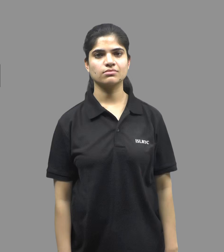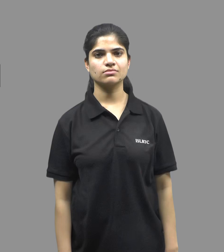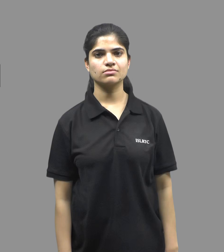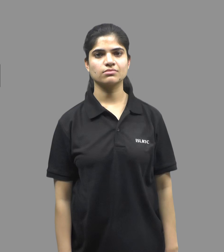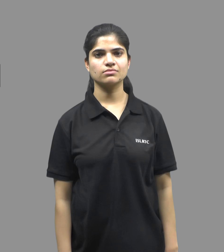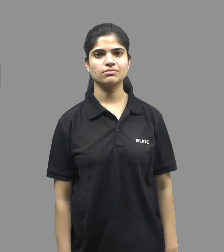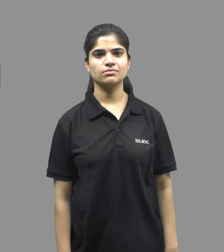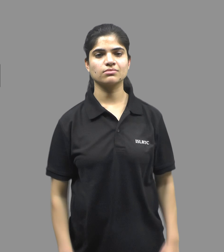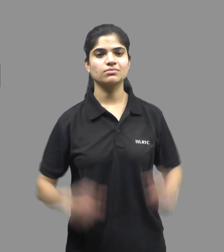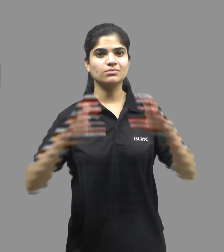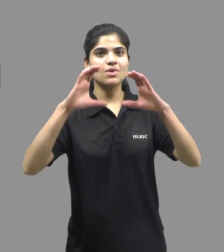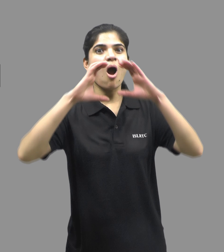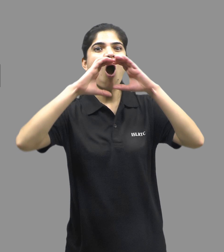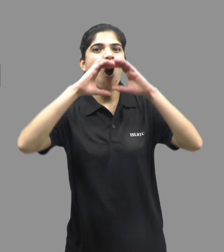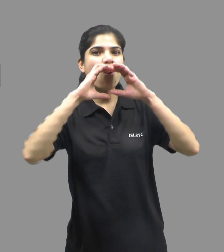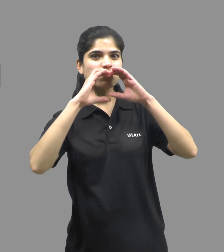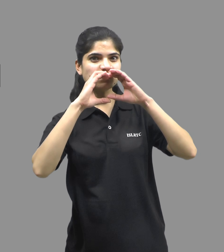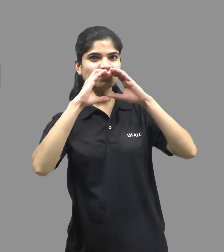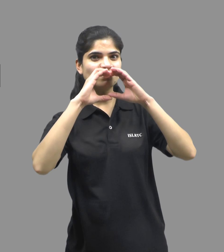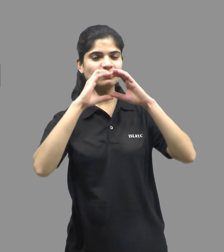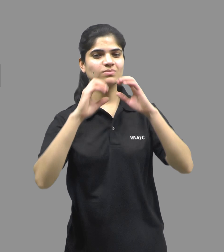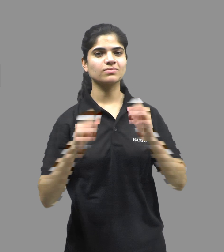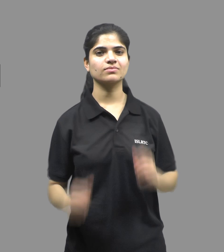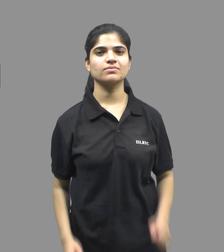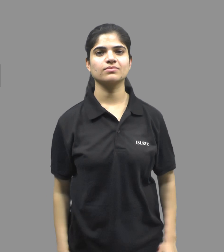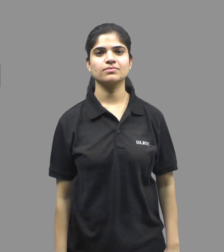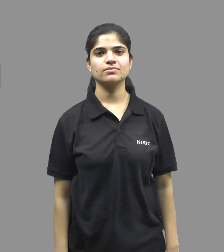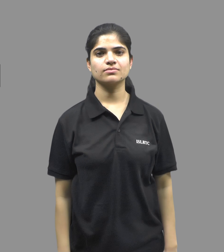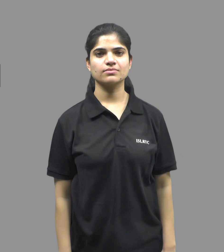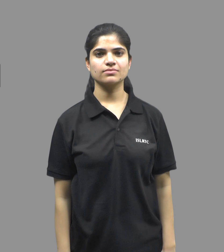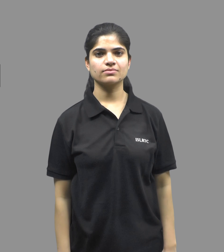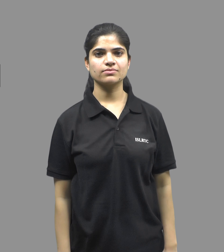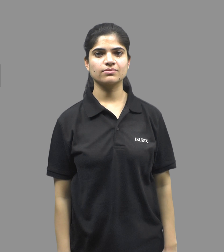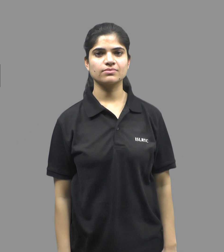Burger